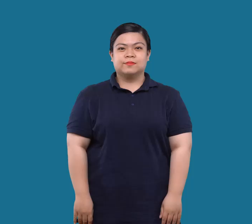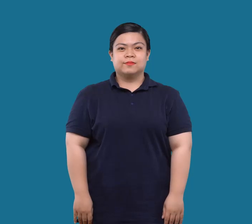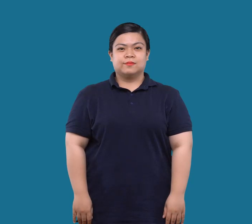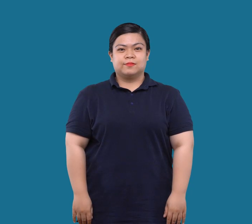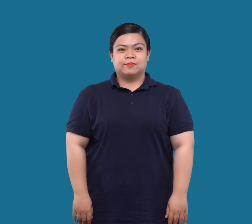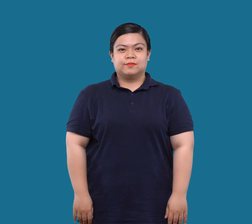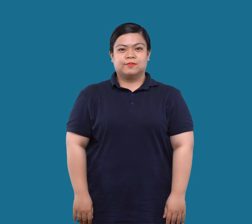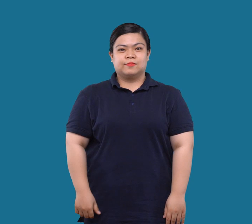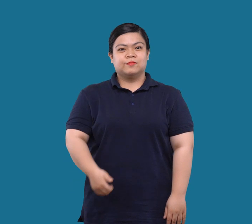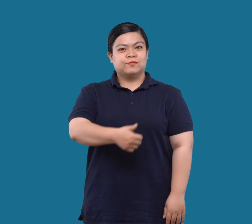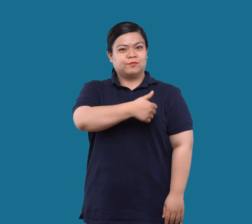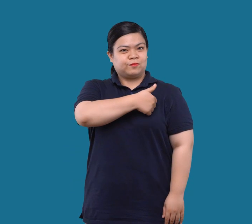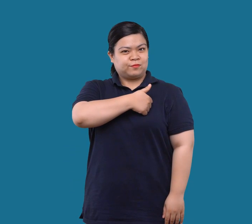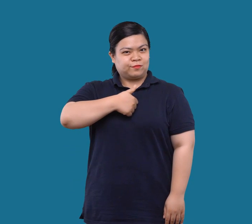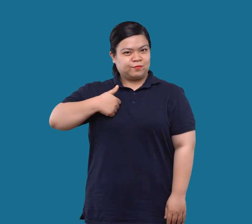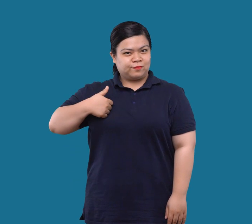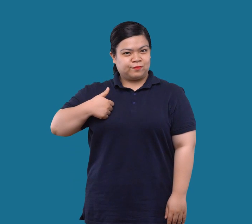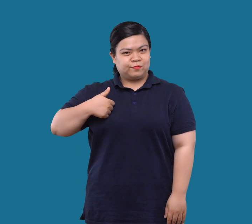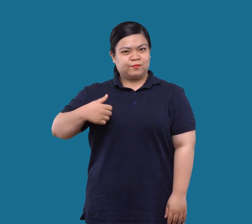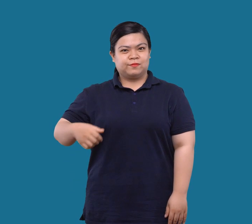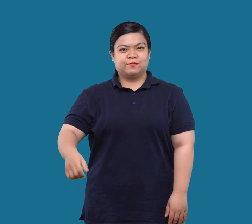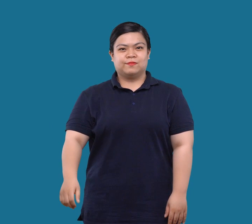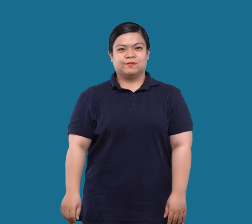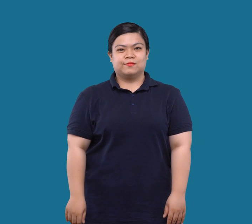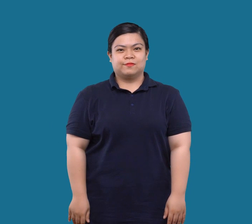con người